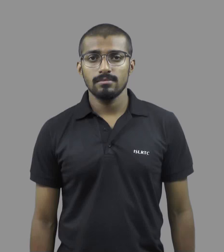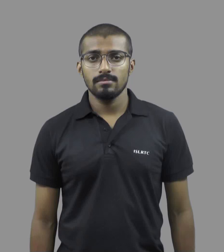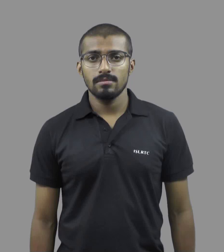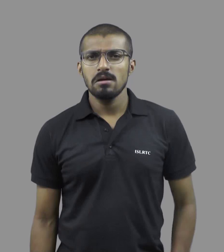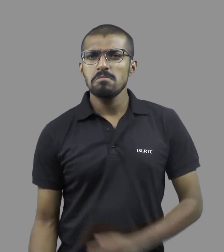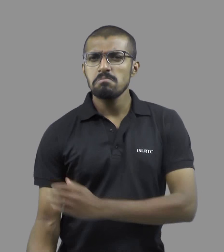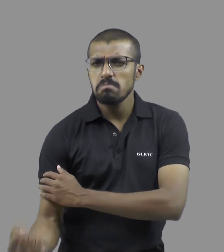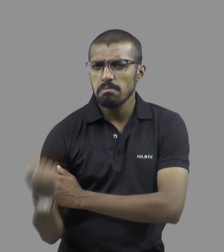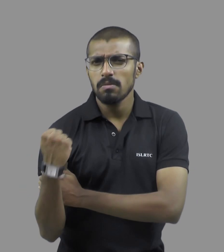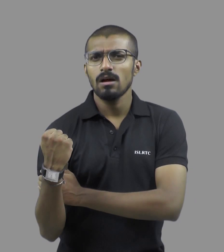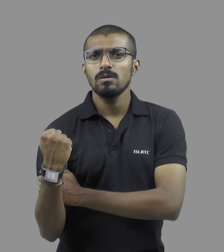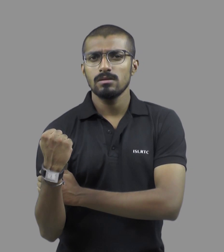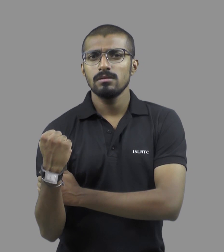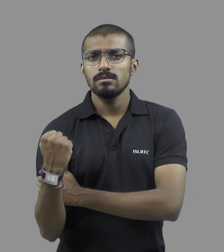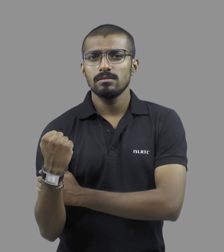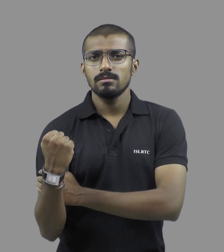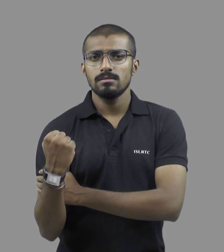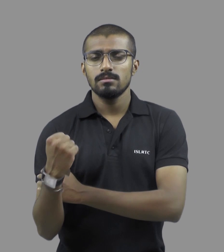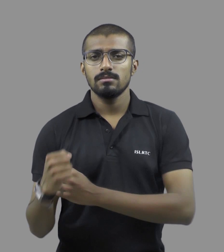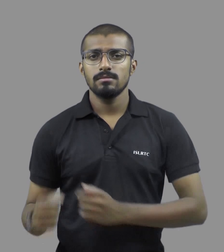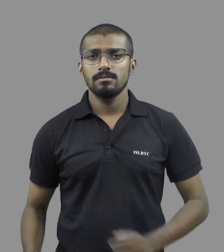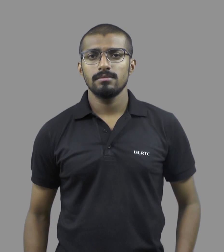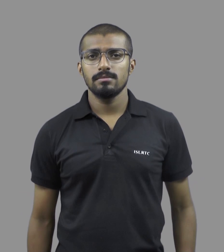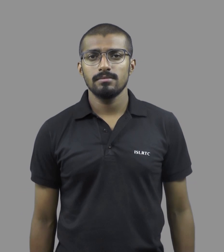Power